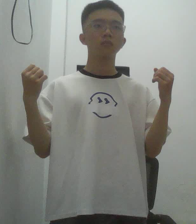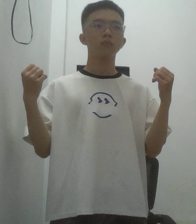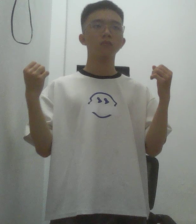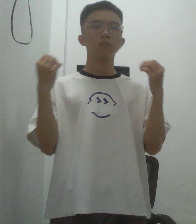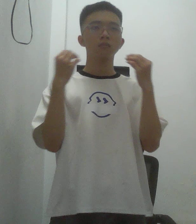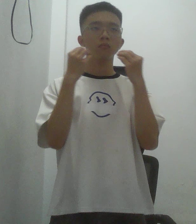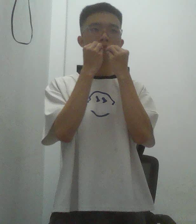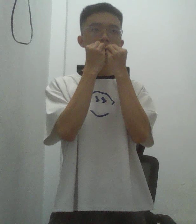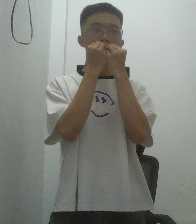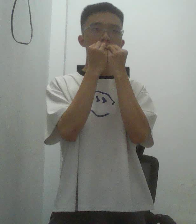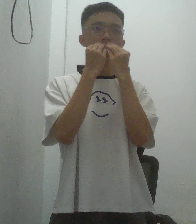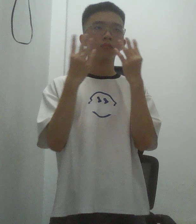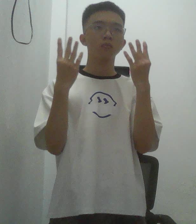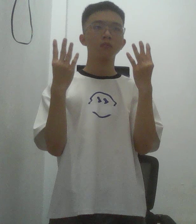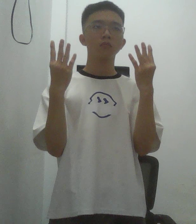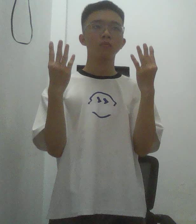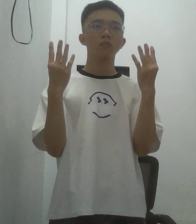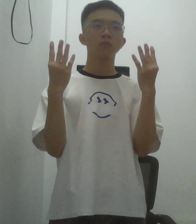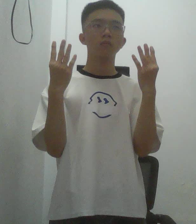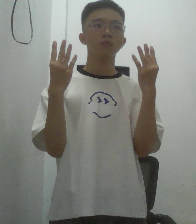cam on